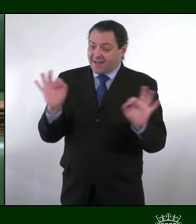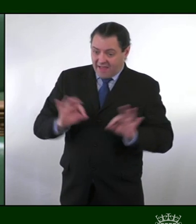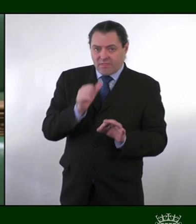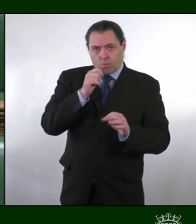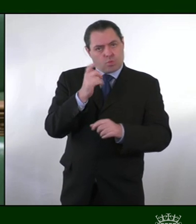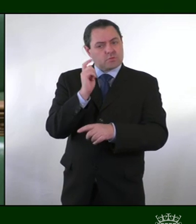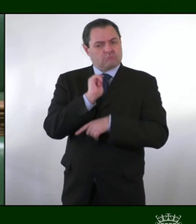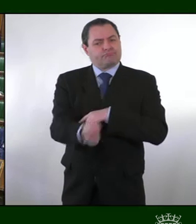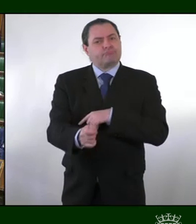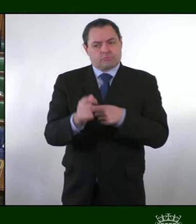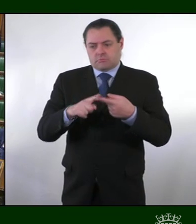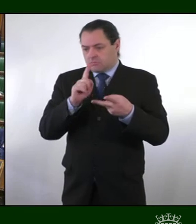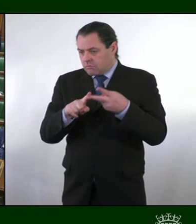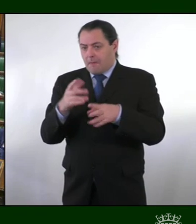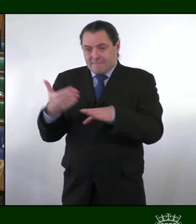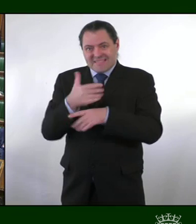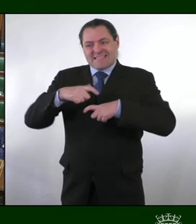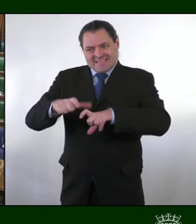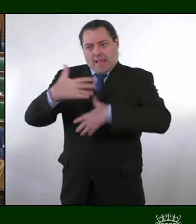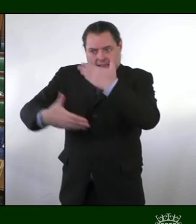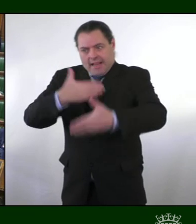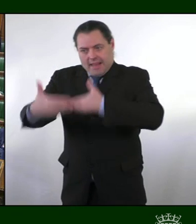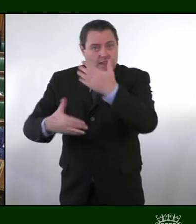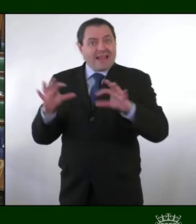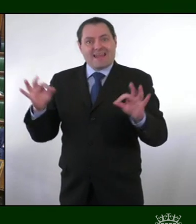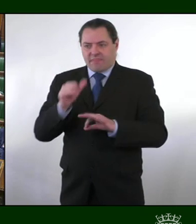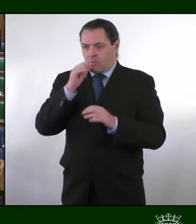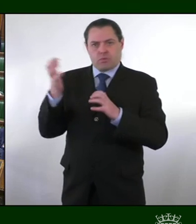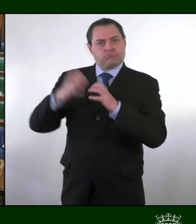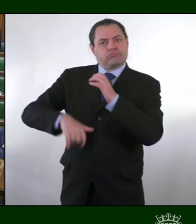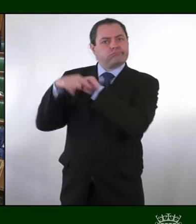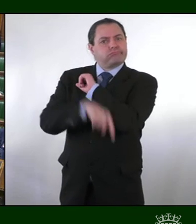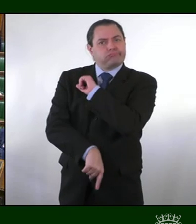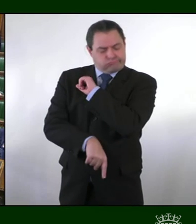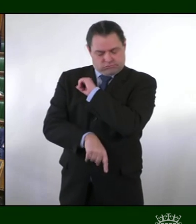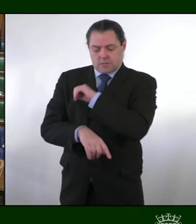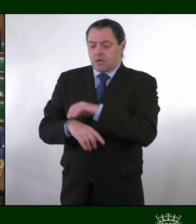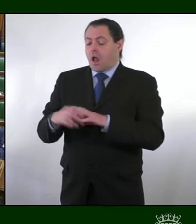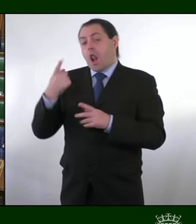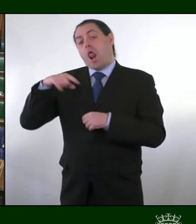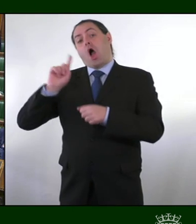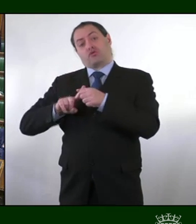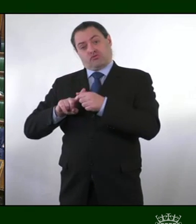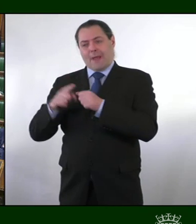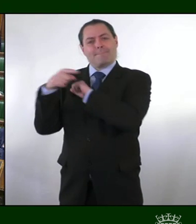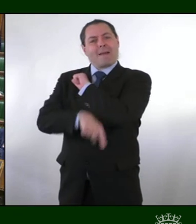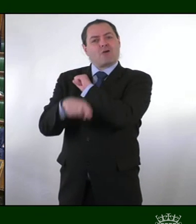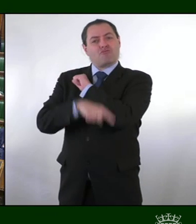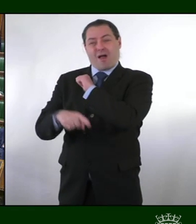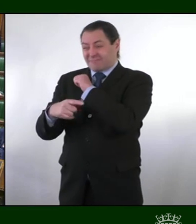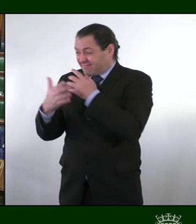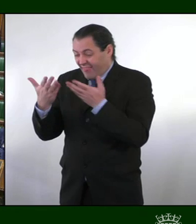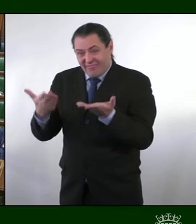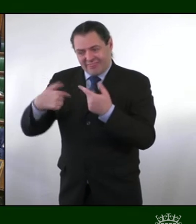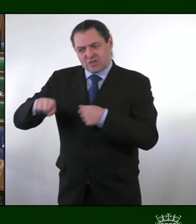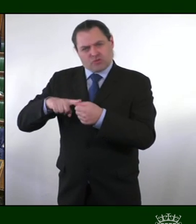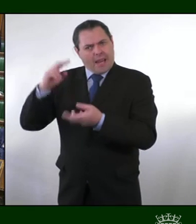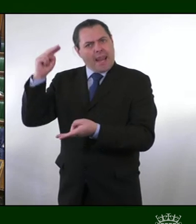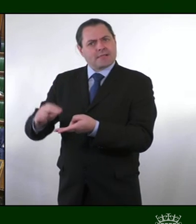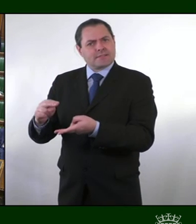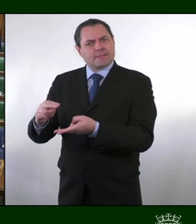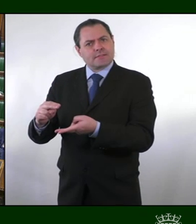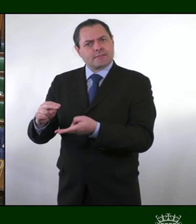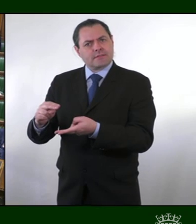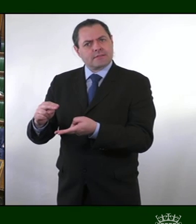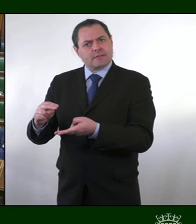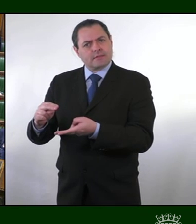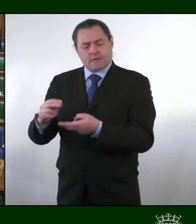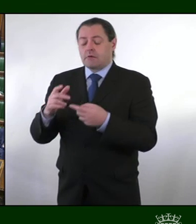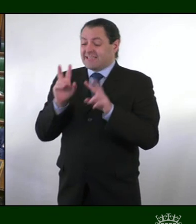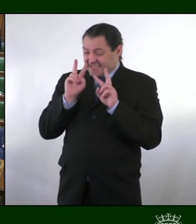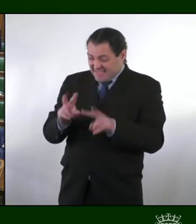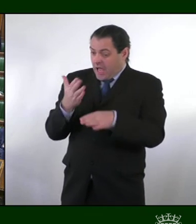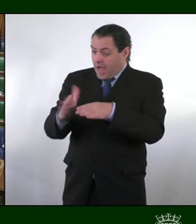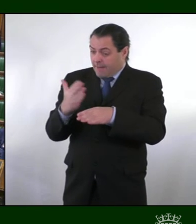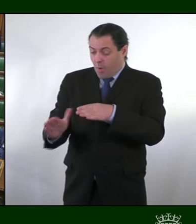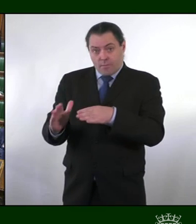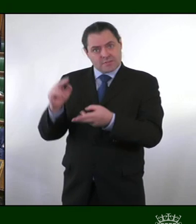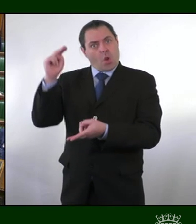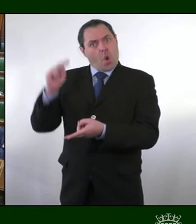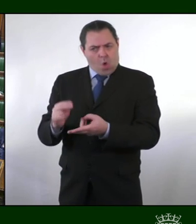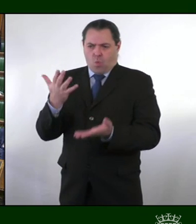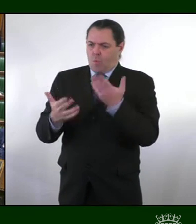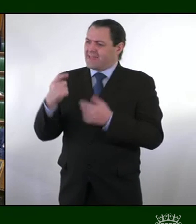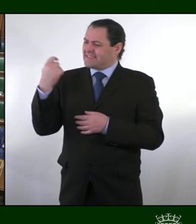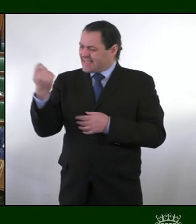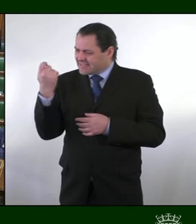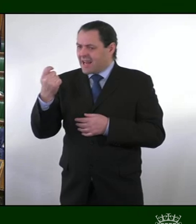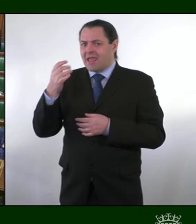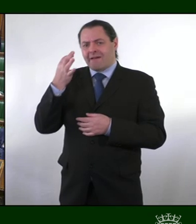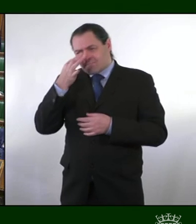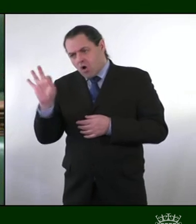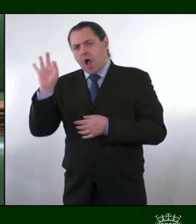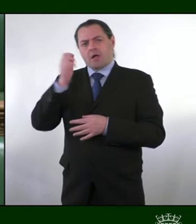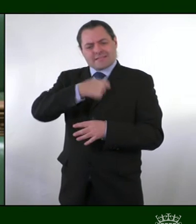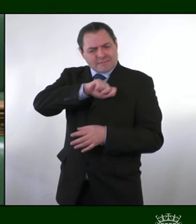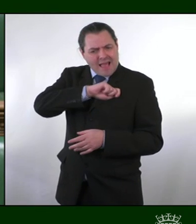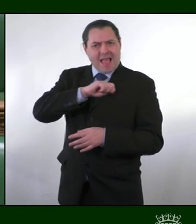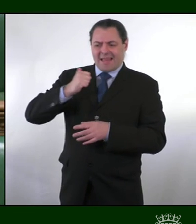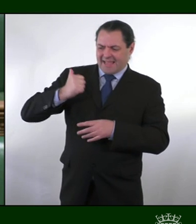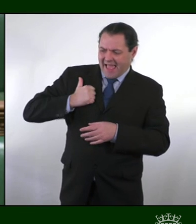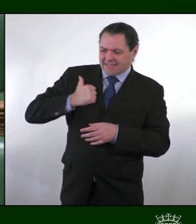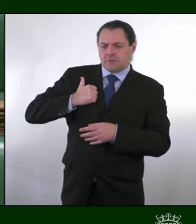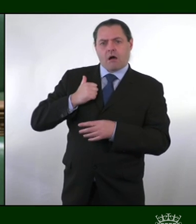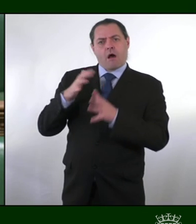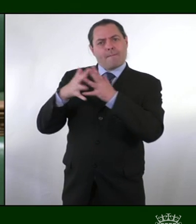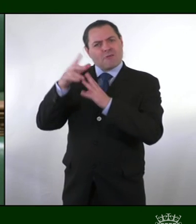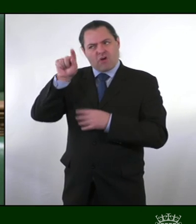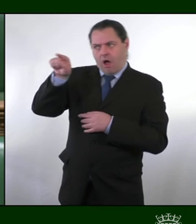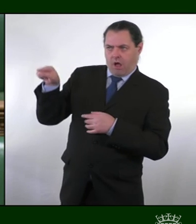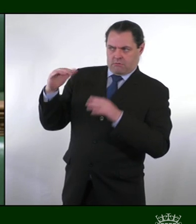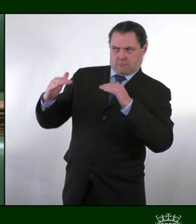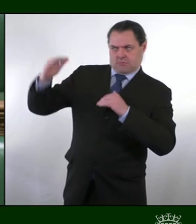It has said today that business insolvencies have fallen compared with last year, and the latest data shows the UK’s unemployment rate is lower than that of Italy, France, Spain, Canada and the United States.